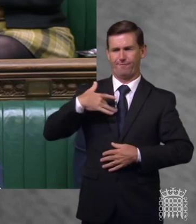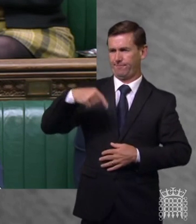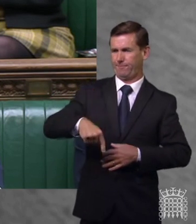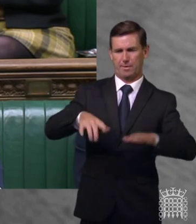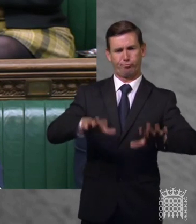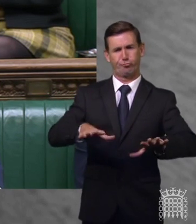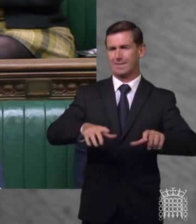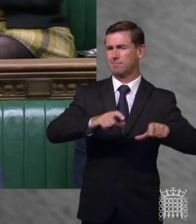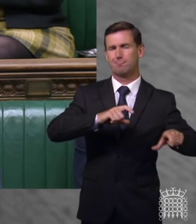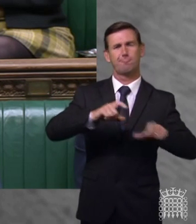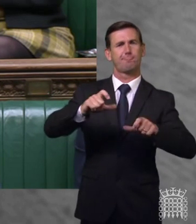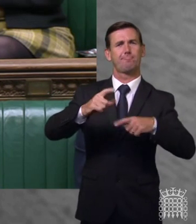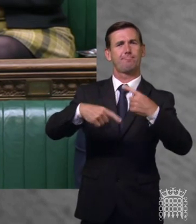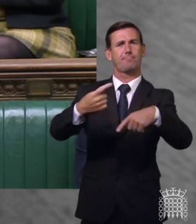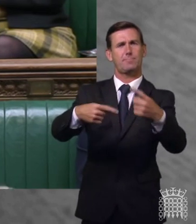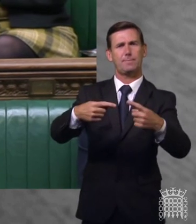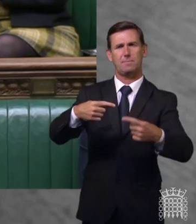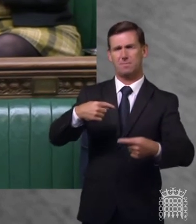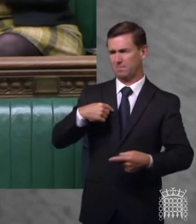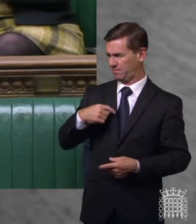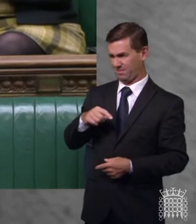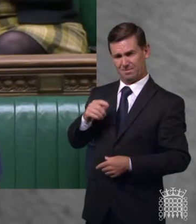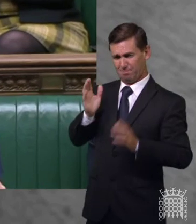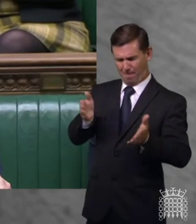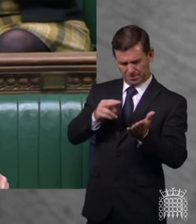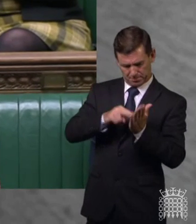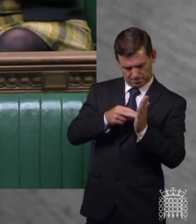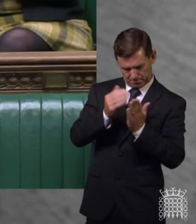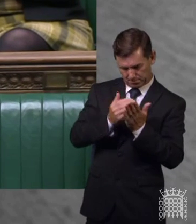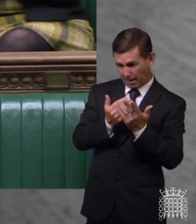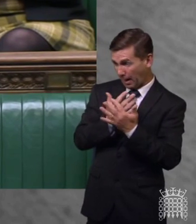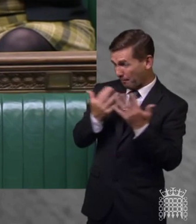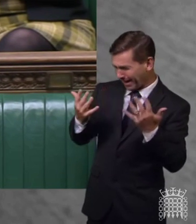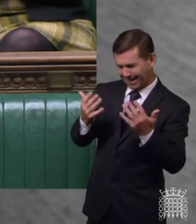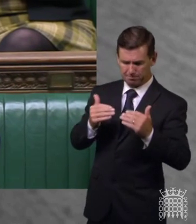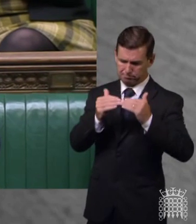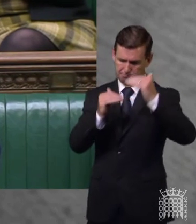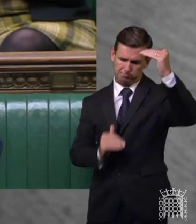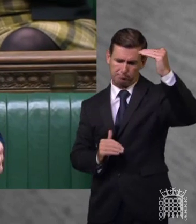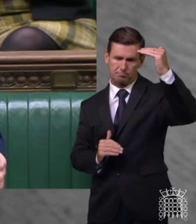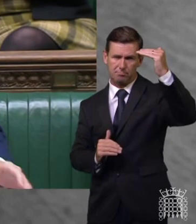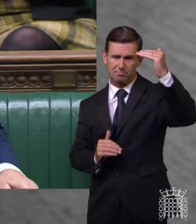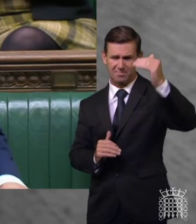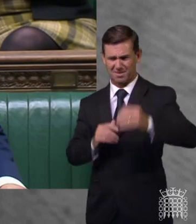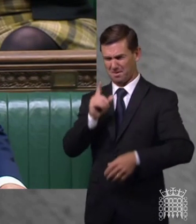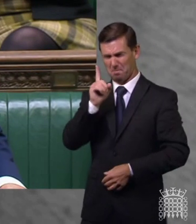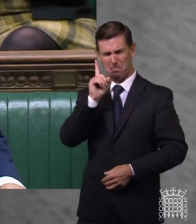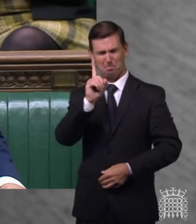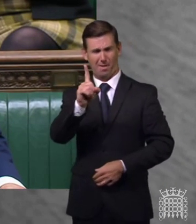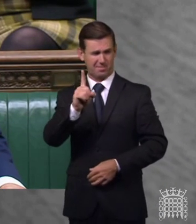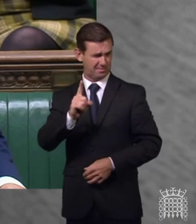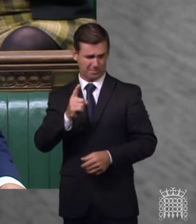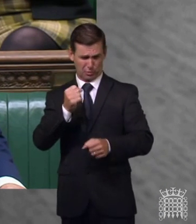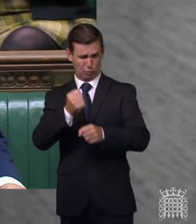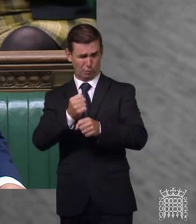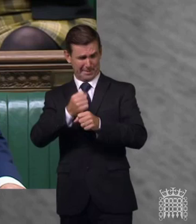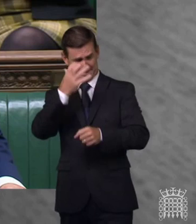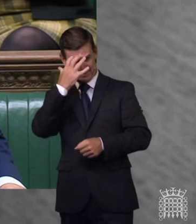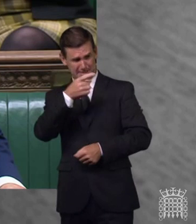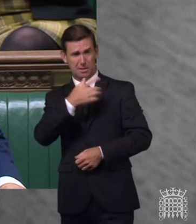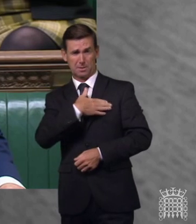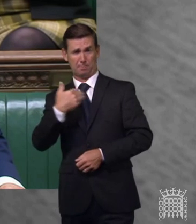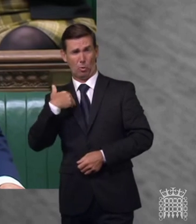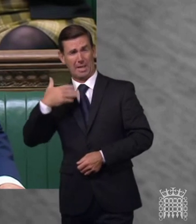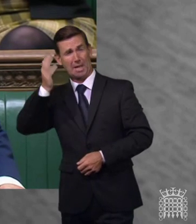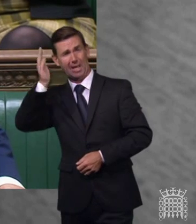It must be a resettlement scheme that meets the scale of the enormous challenge, but what the Government have announced this morning does not do that.